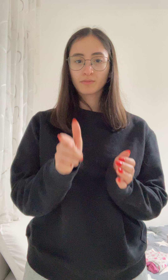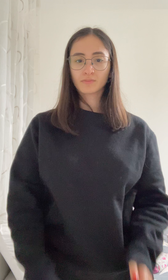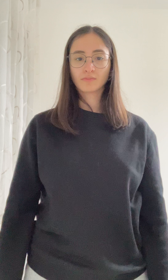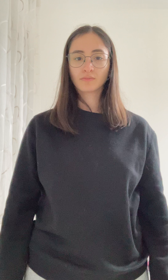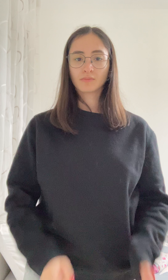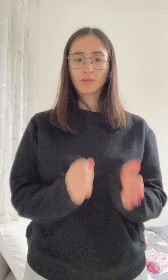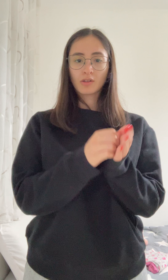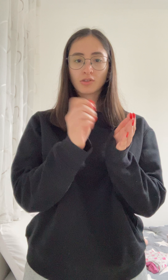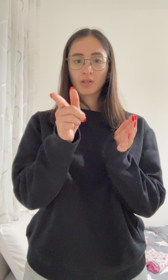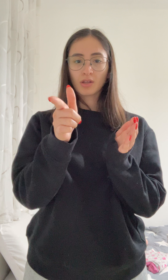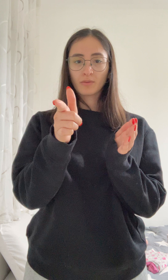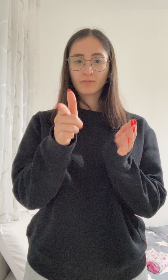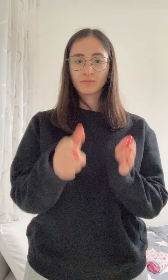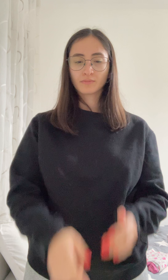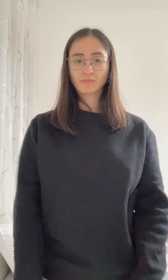לשלם